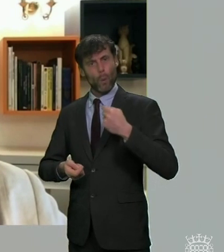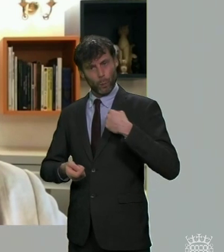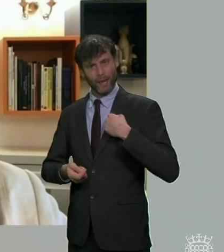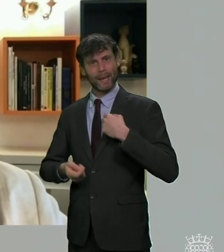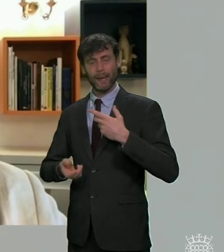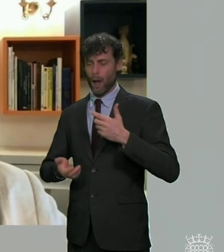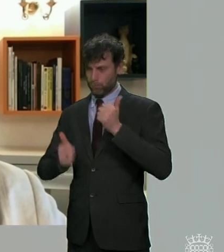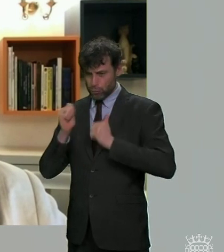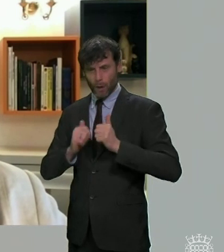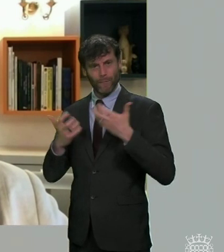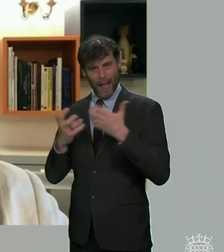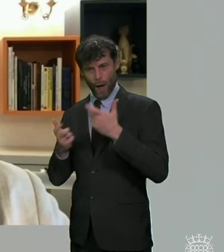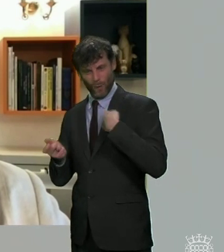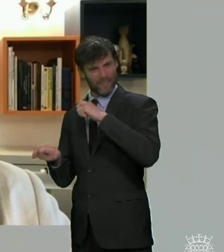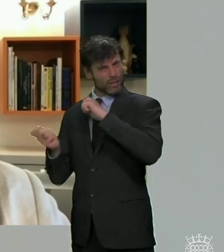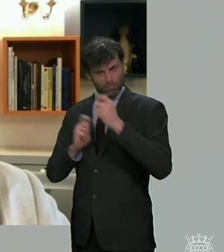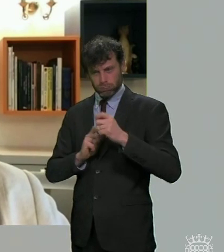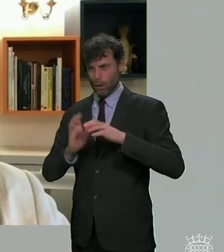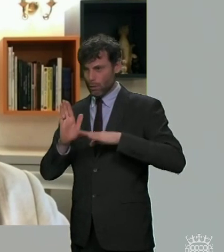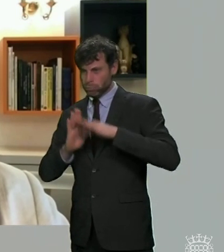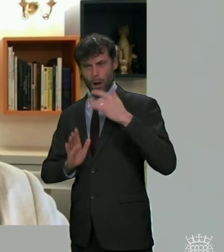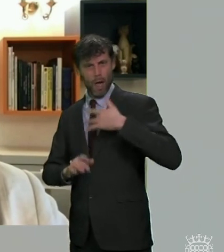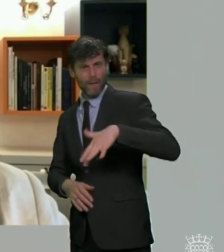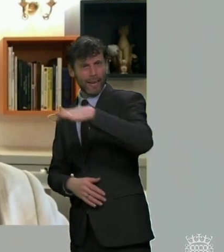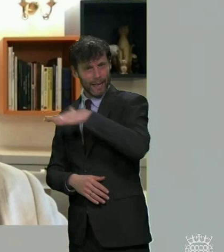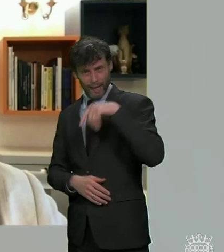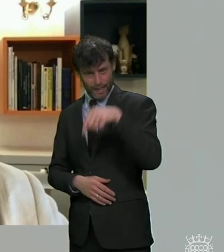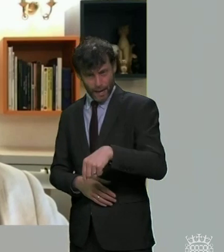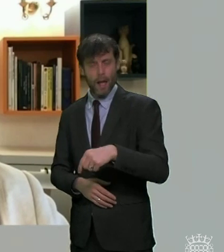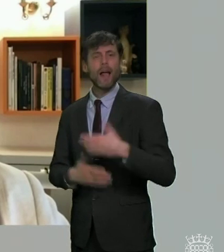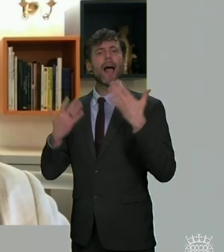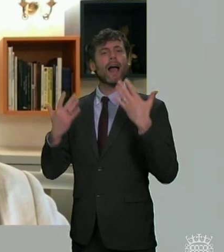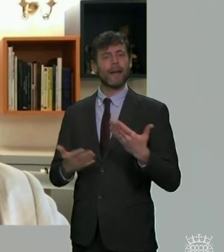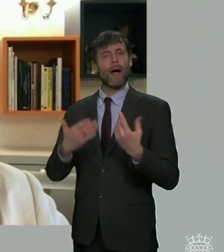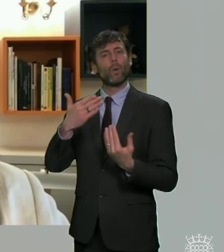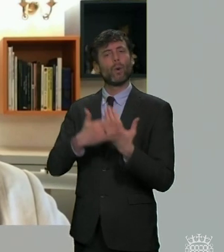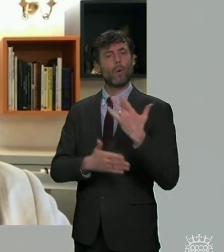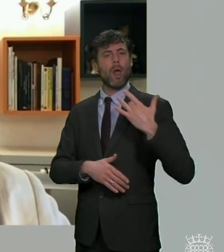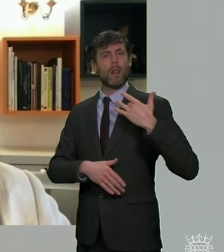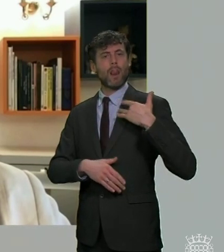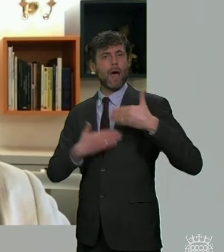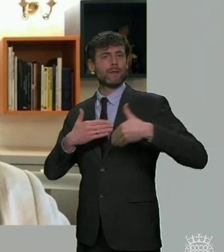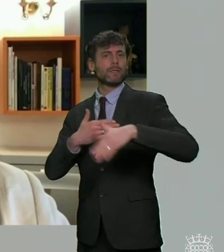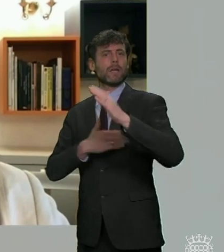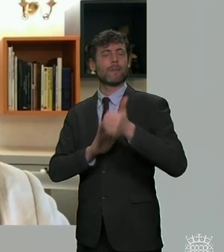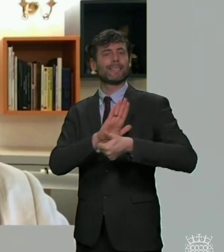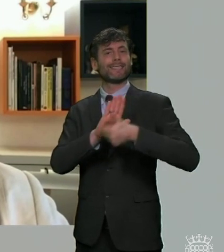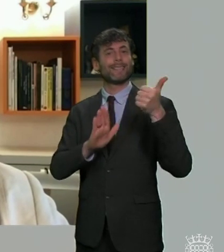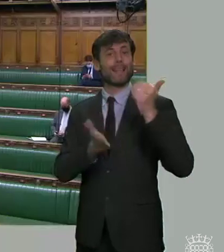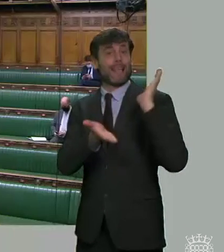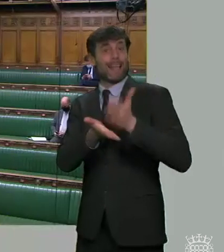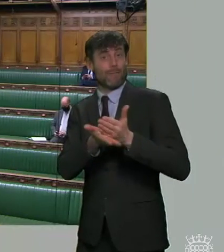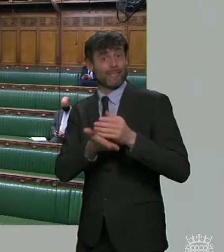Will the Prime Minister outline how people can take advantage of the new lifetime skills guarantee that he is launching next month?